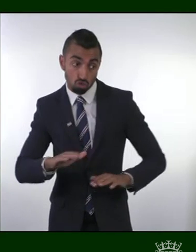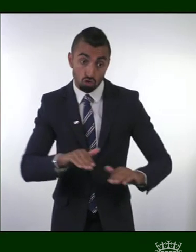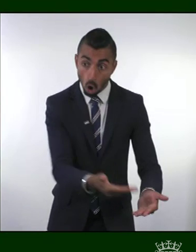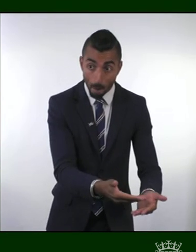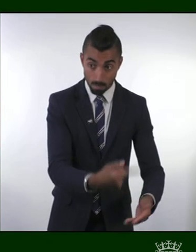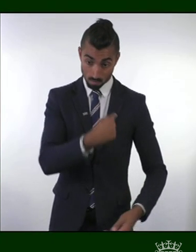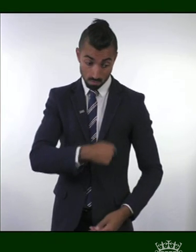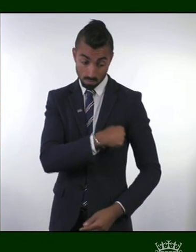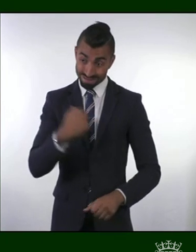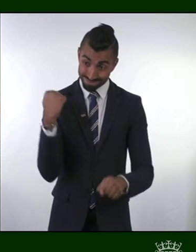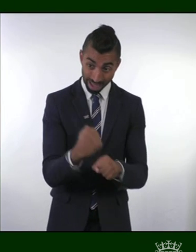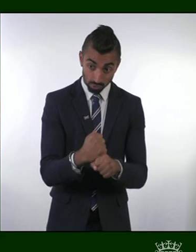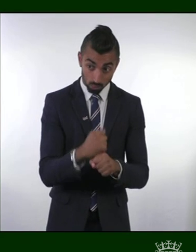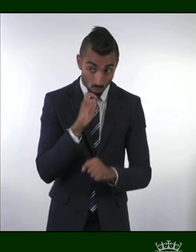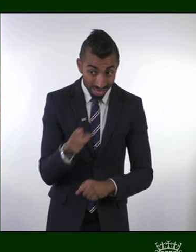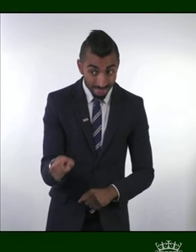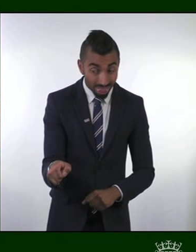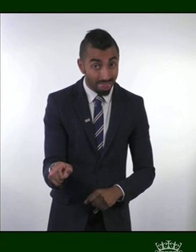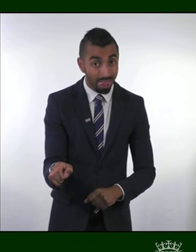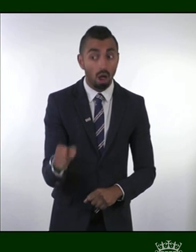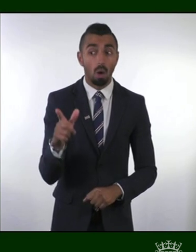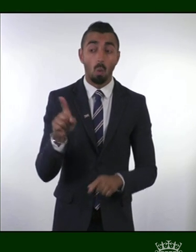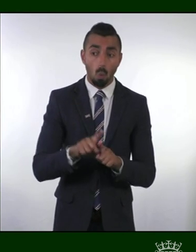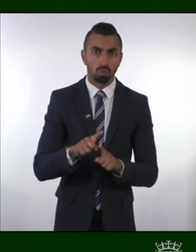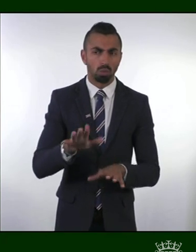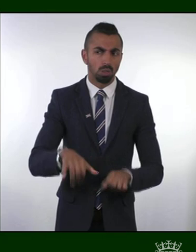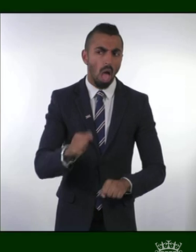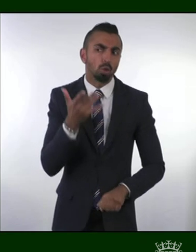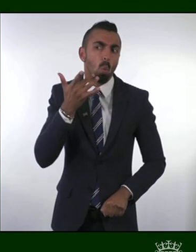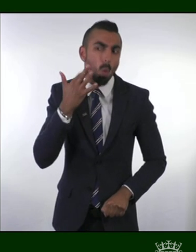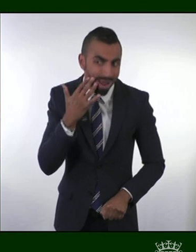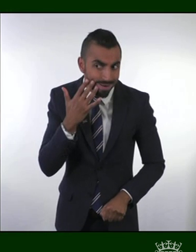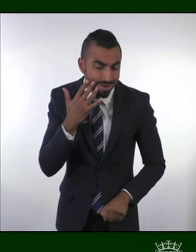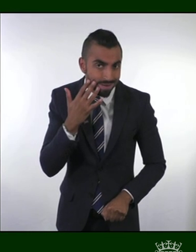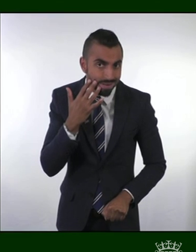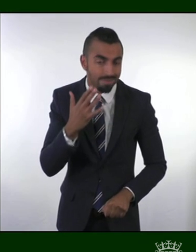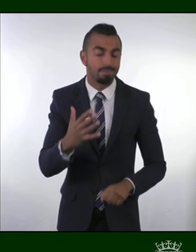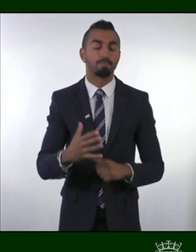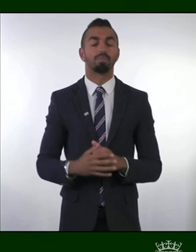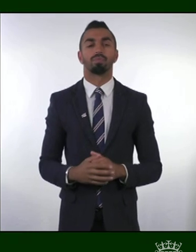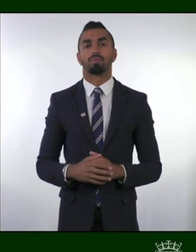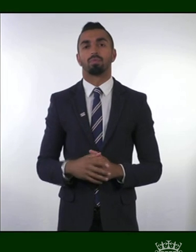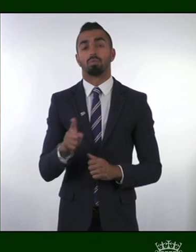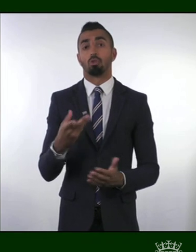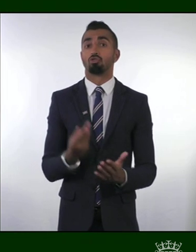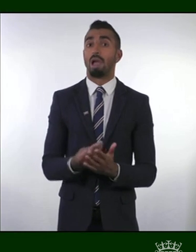The right honourable Lady knows this area well, and I enjoyed reading of and learning from some of the things she did at that time.